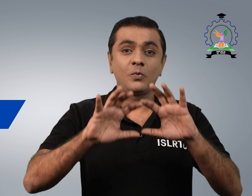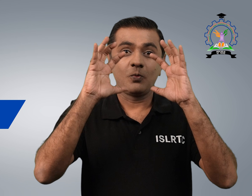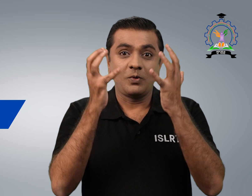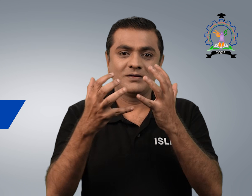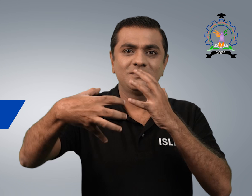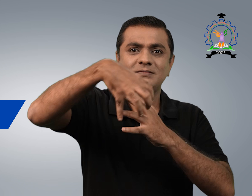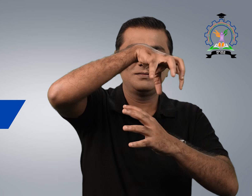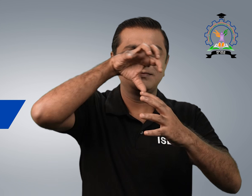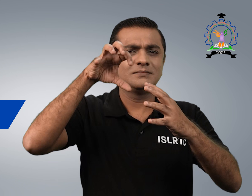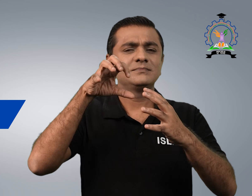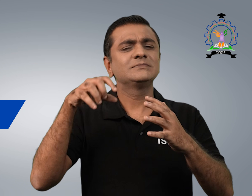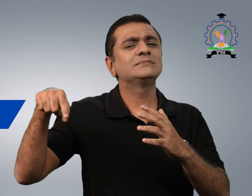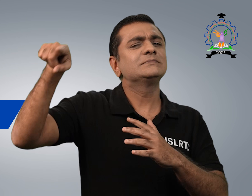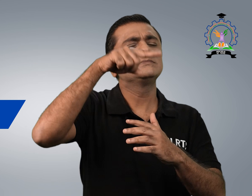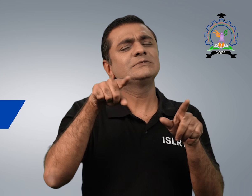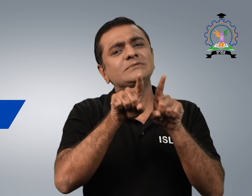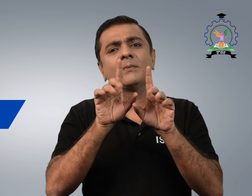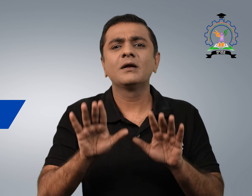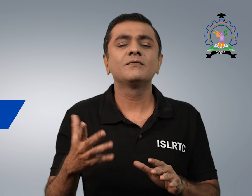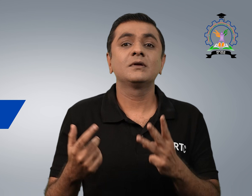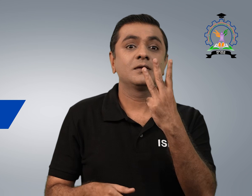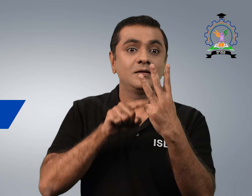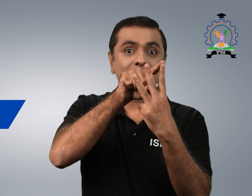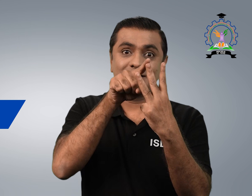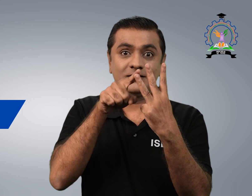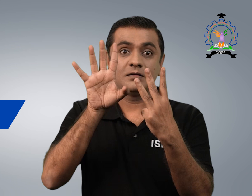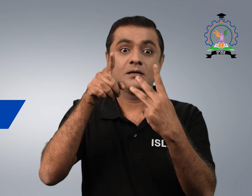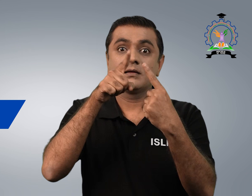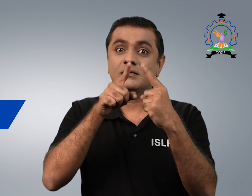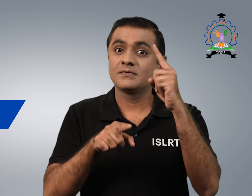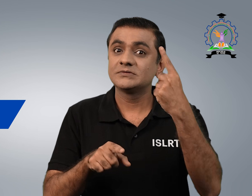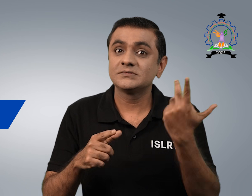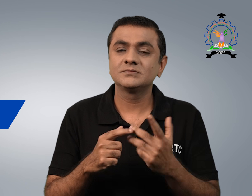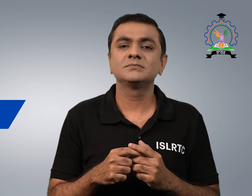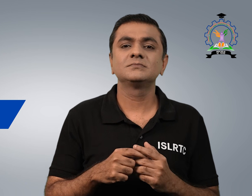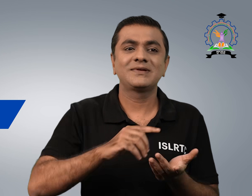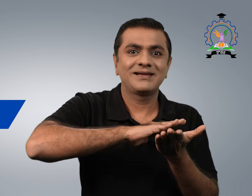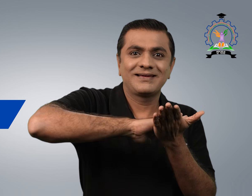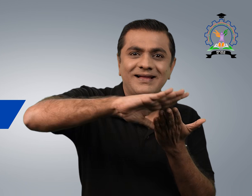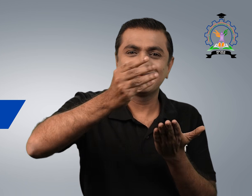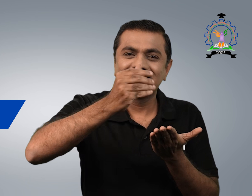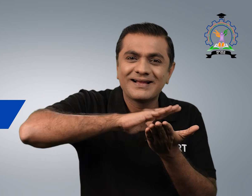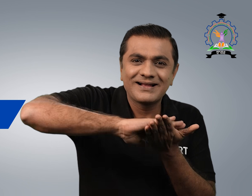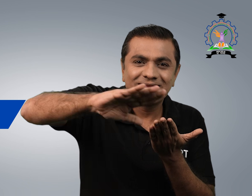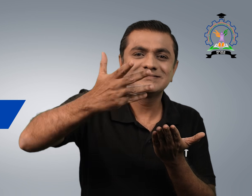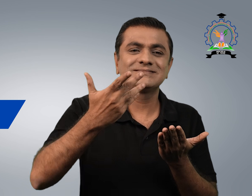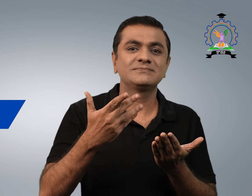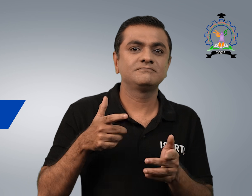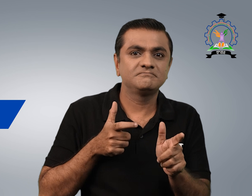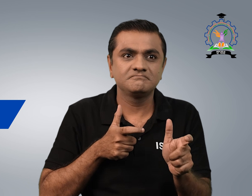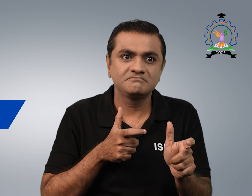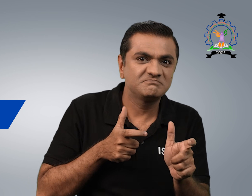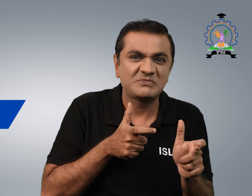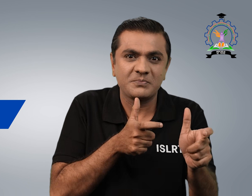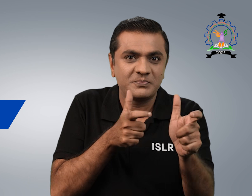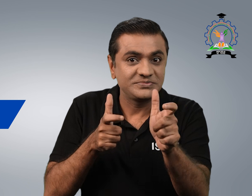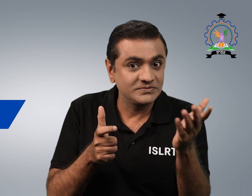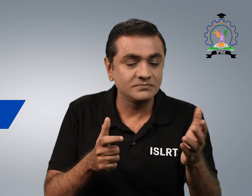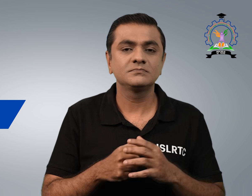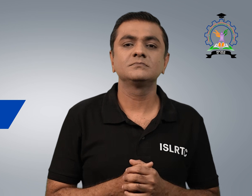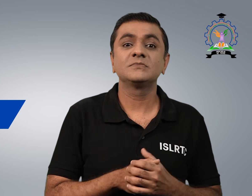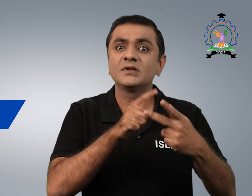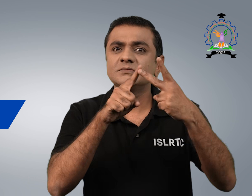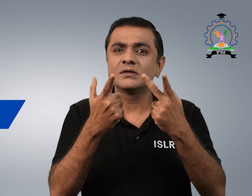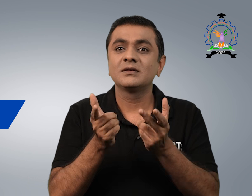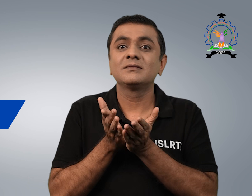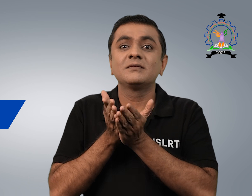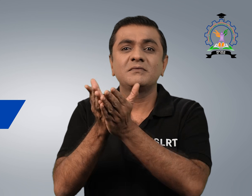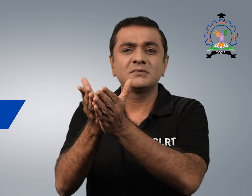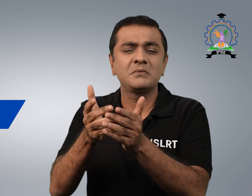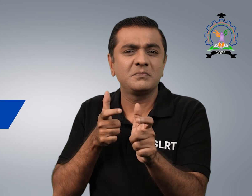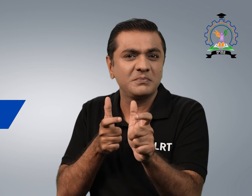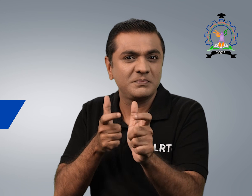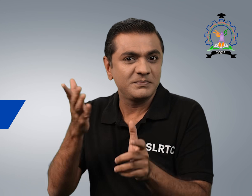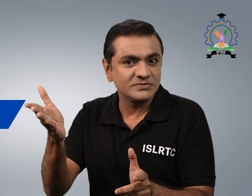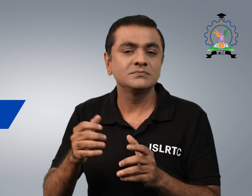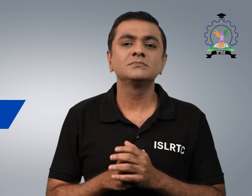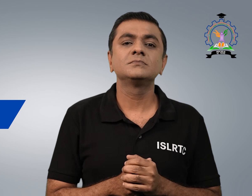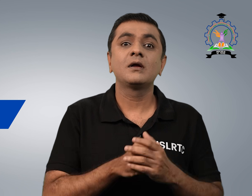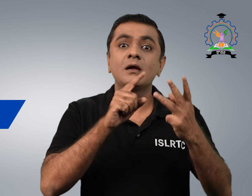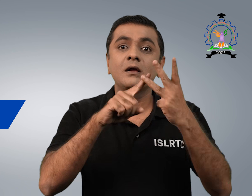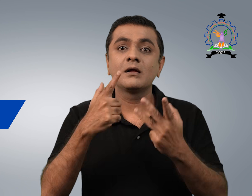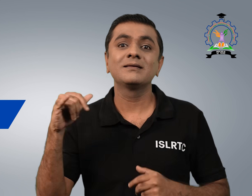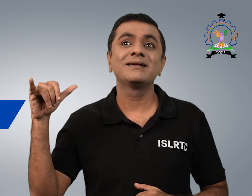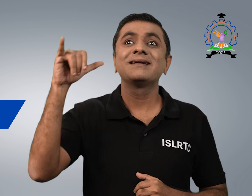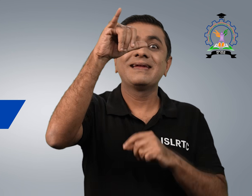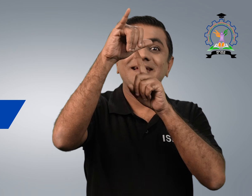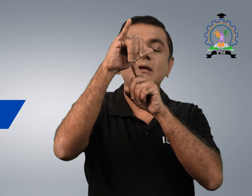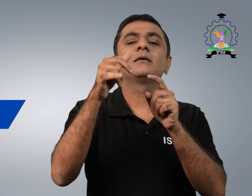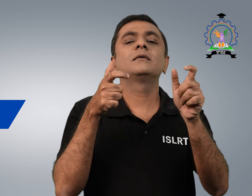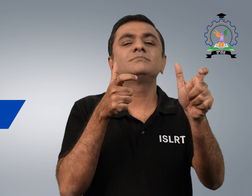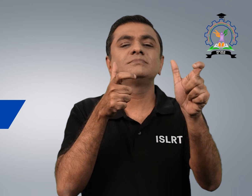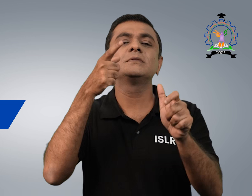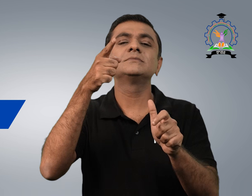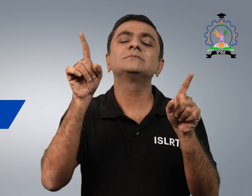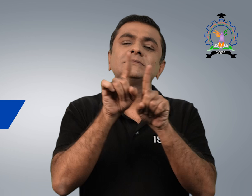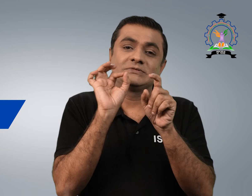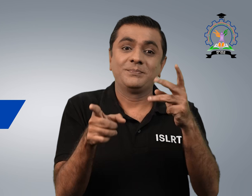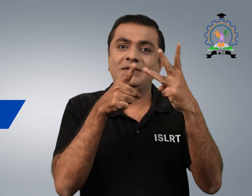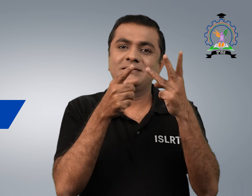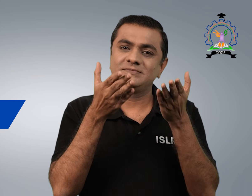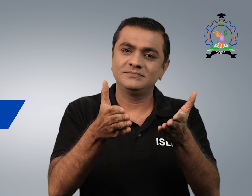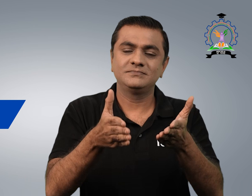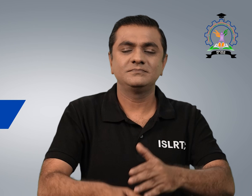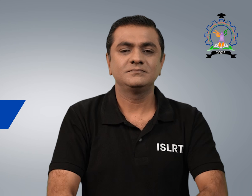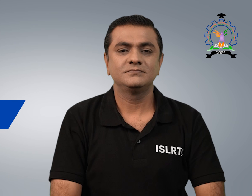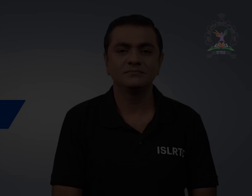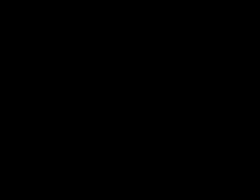Every country has three types of military: the Army on land, the Navy in the sea, and the Air Force.